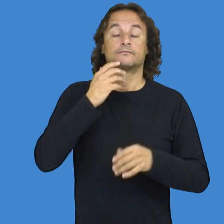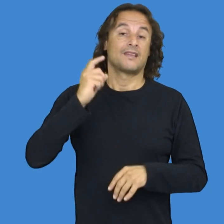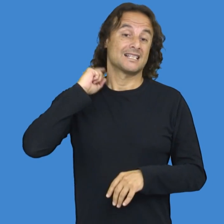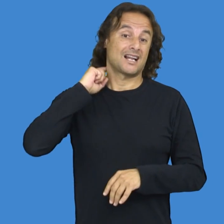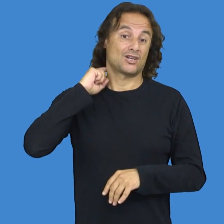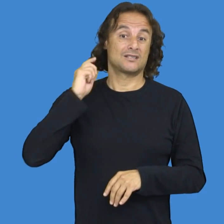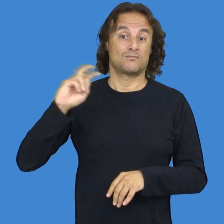meningitis